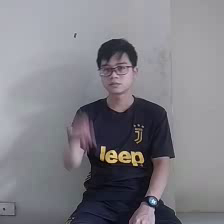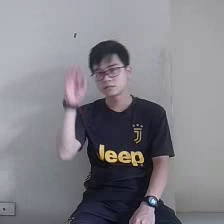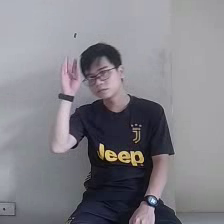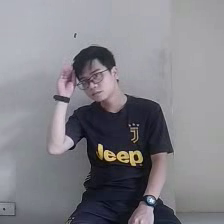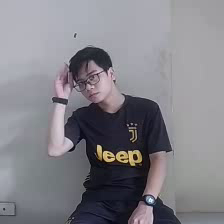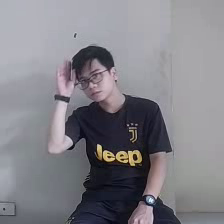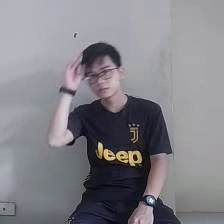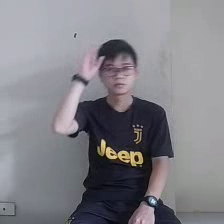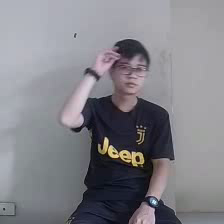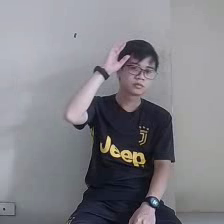Băn khoăn